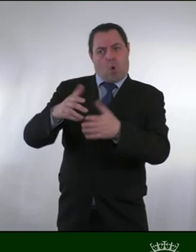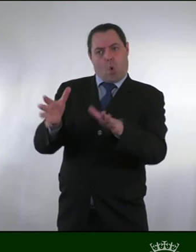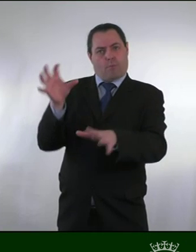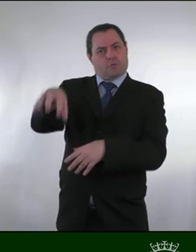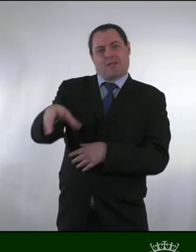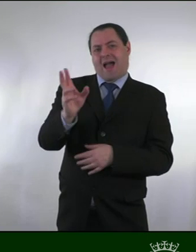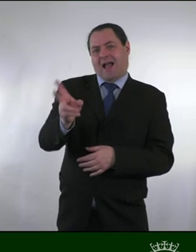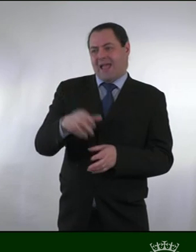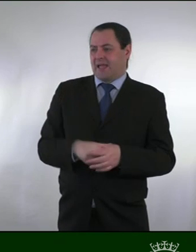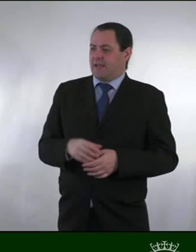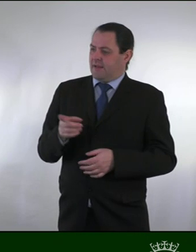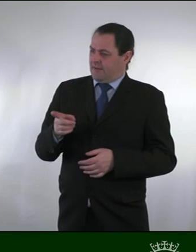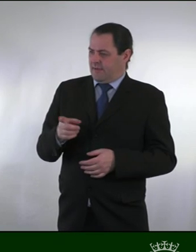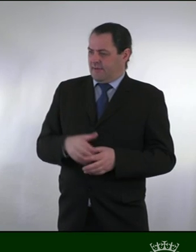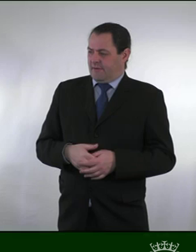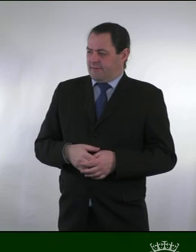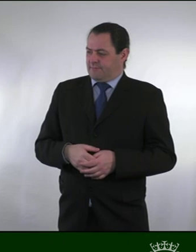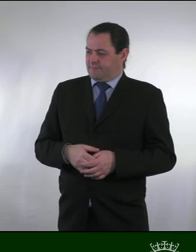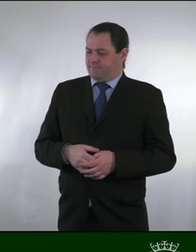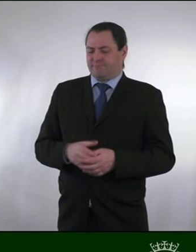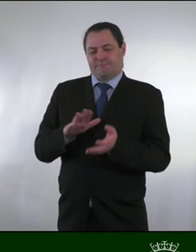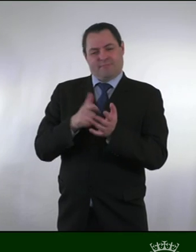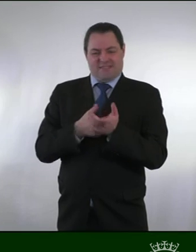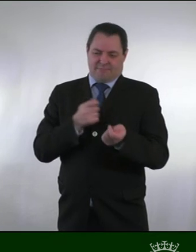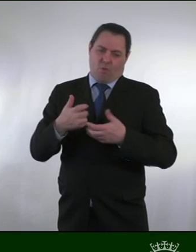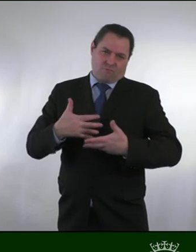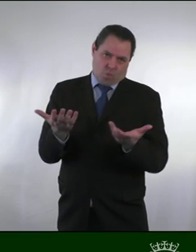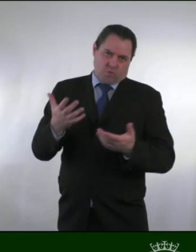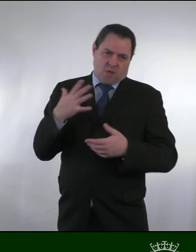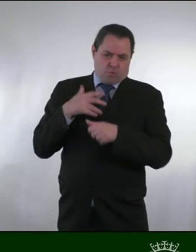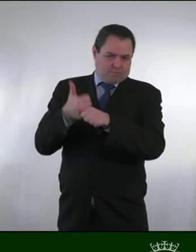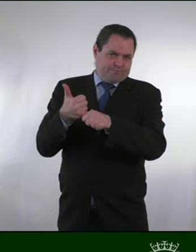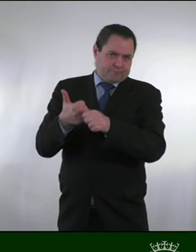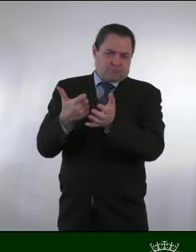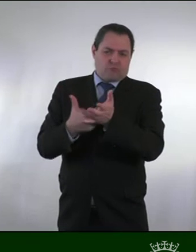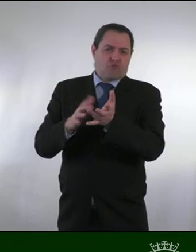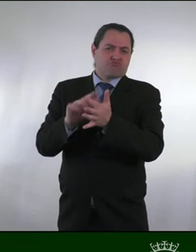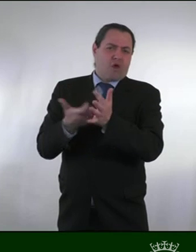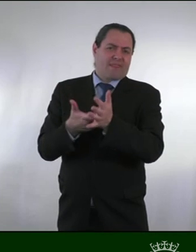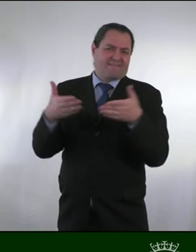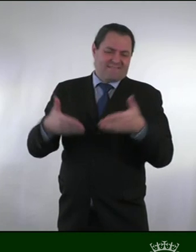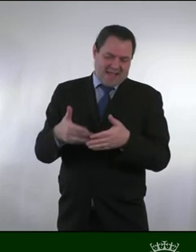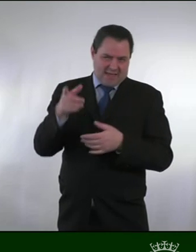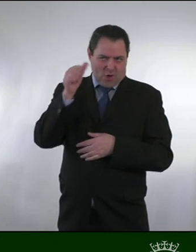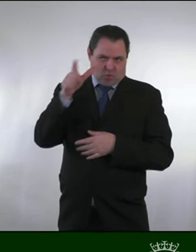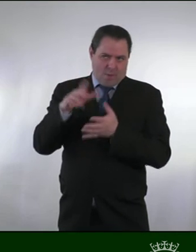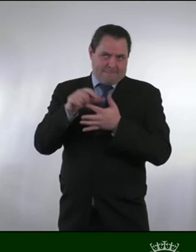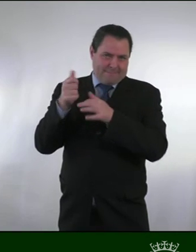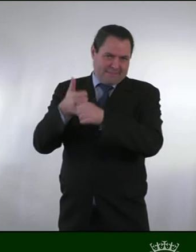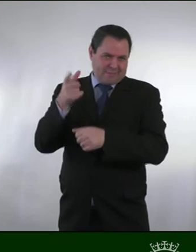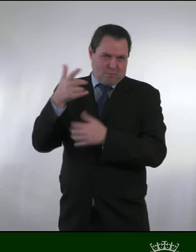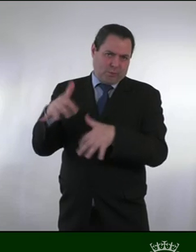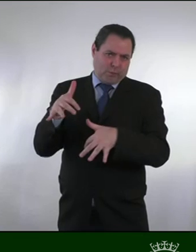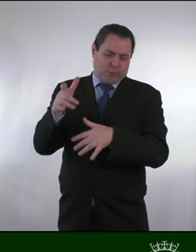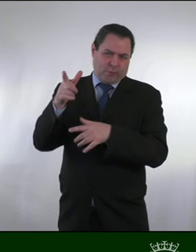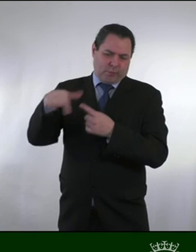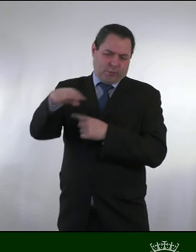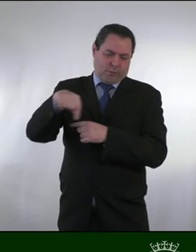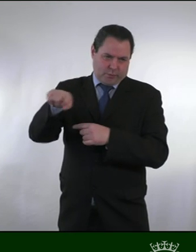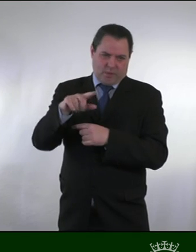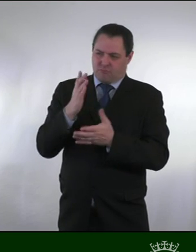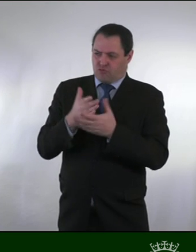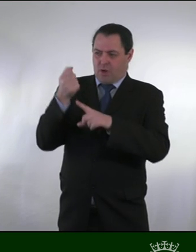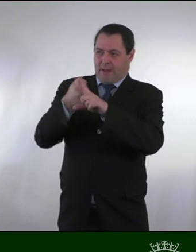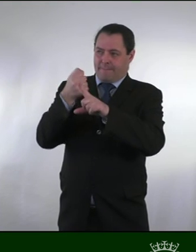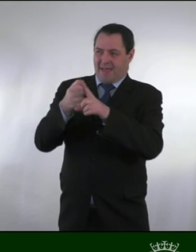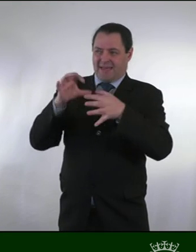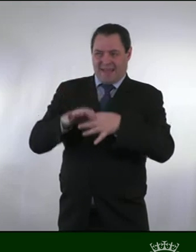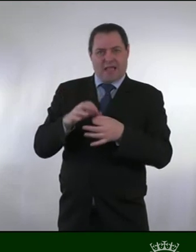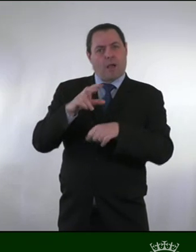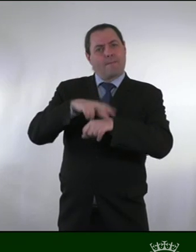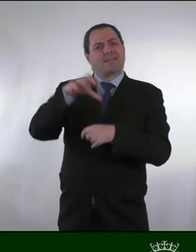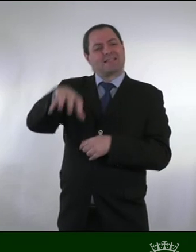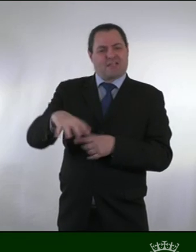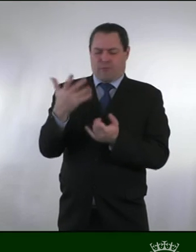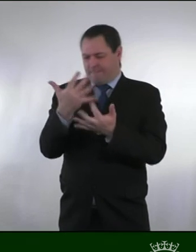There could be no more fervent and effective advocate for the people of Rother Valley than my honourable Friend, and I am sure that he has much support for his campaign for a police station.